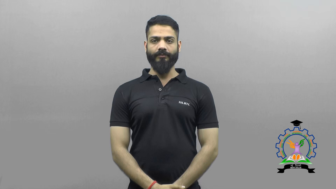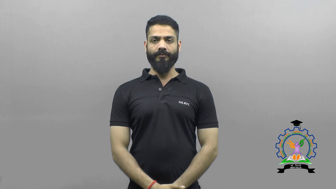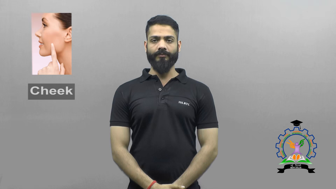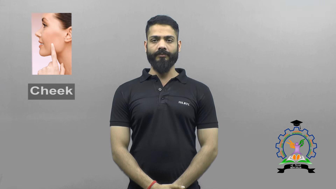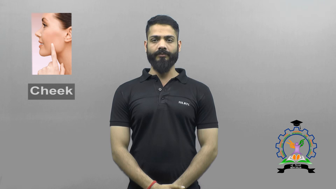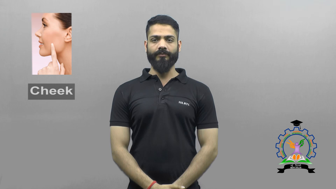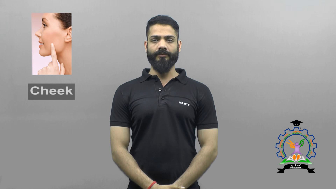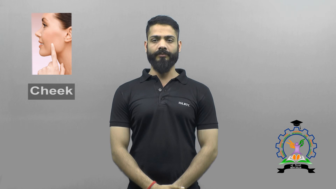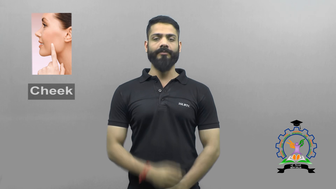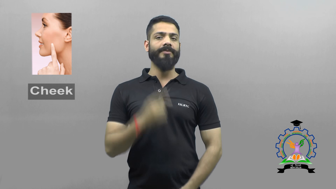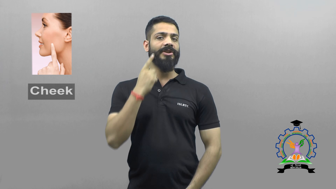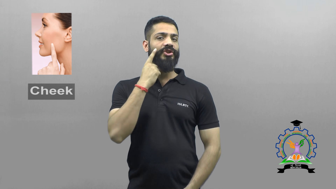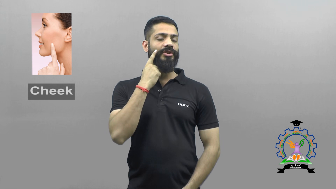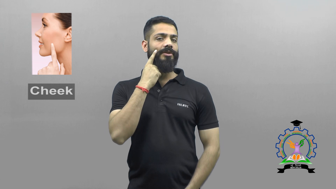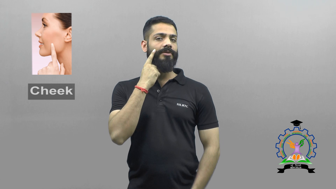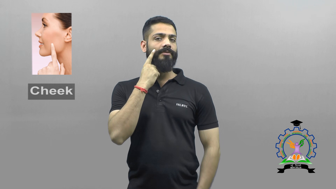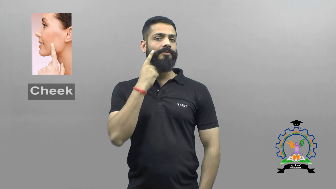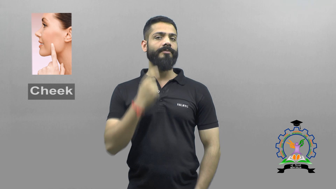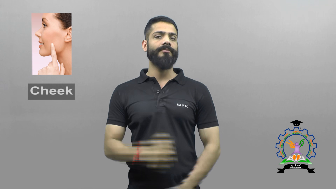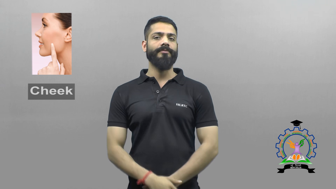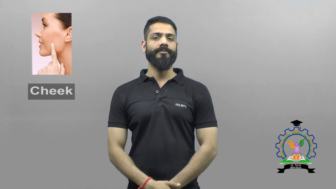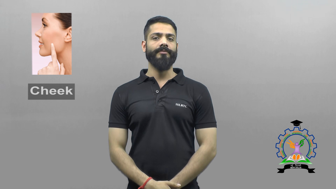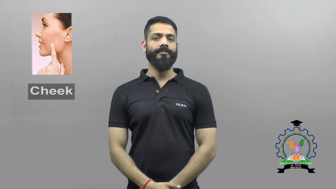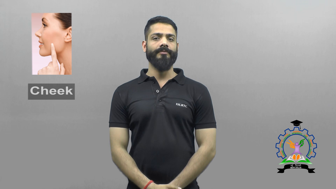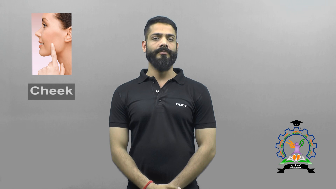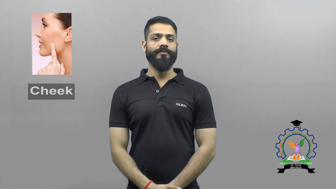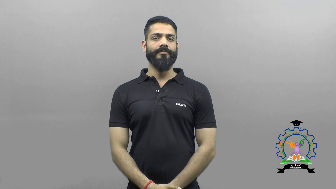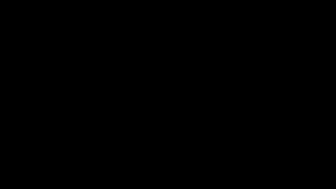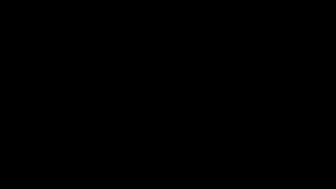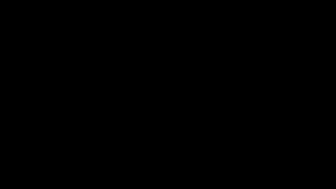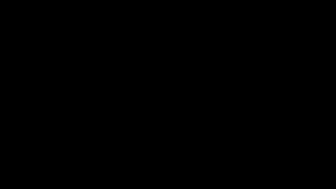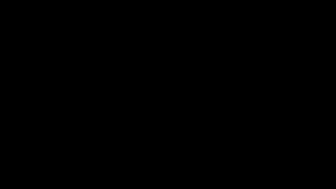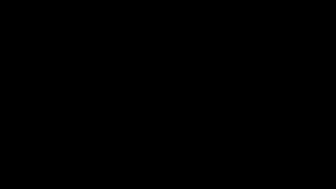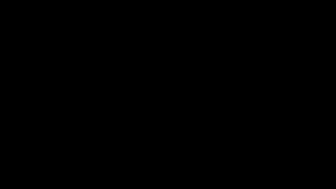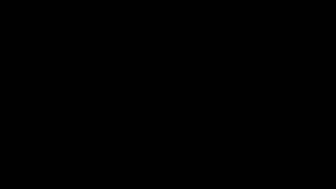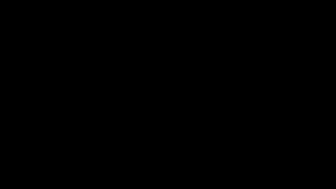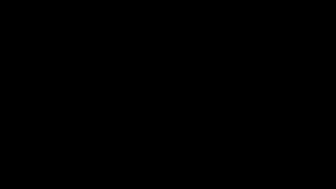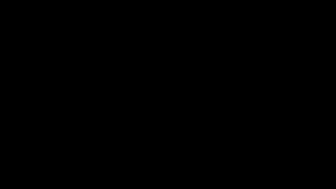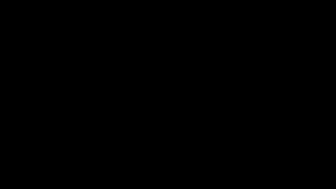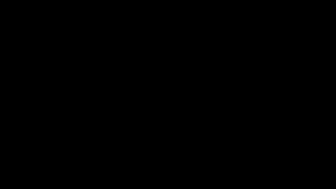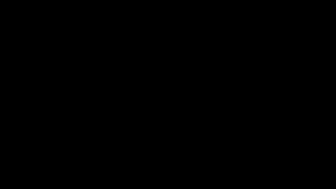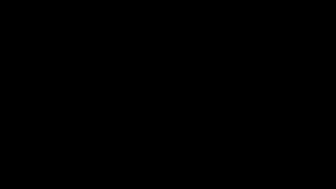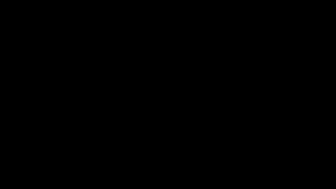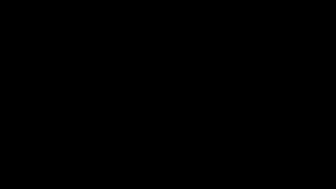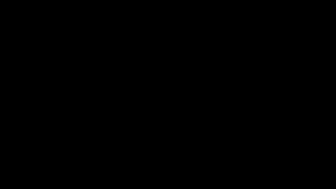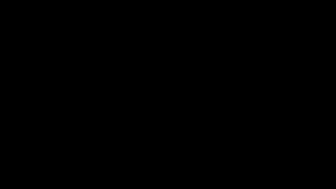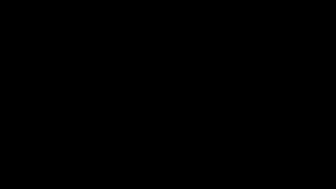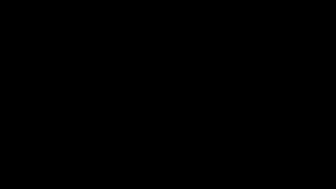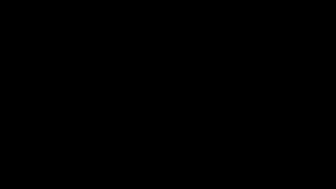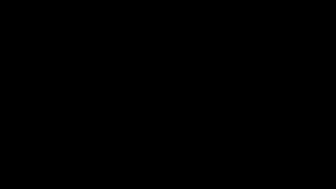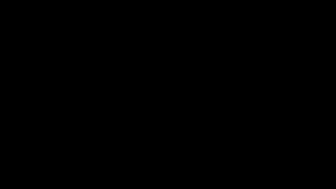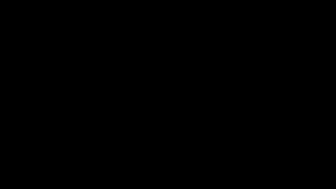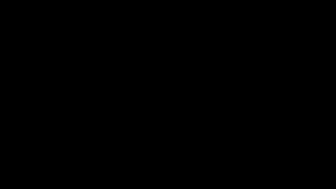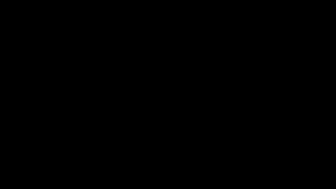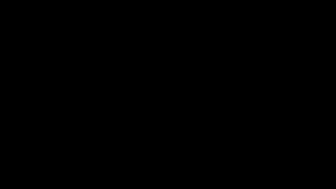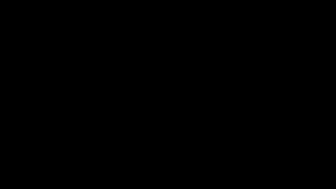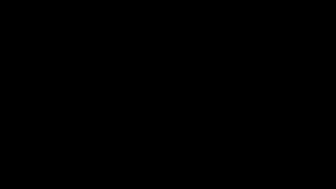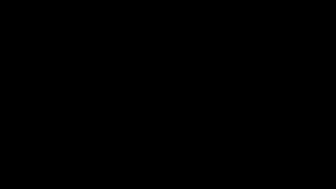Cheek